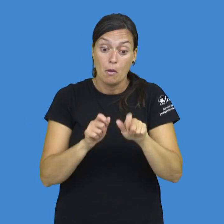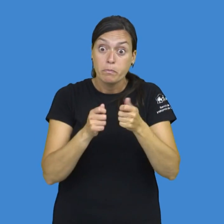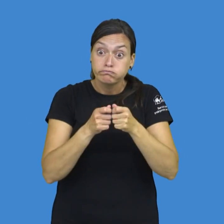empezar